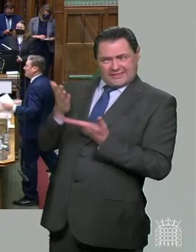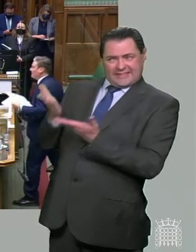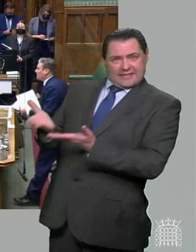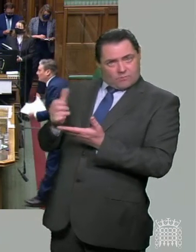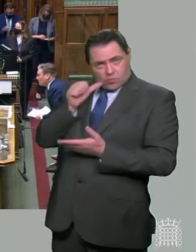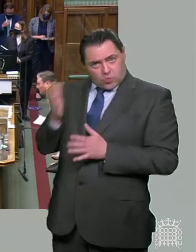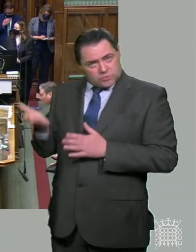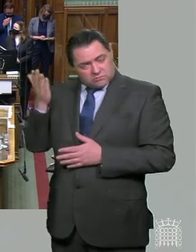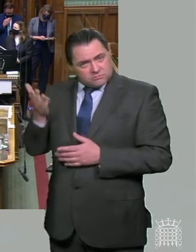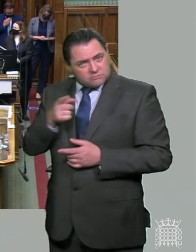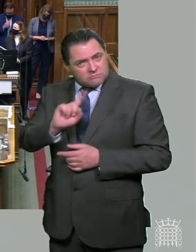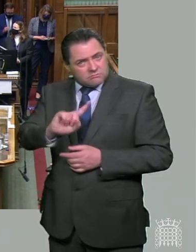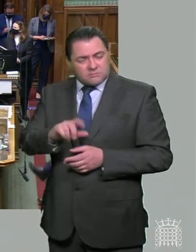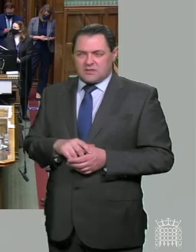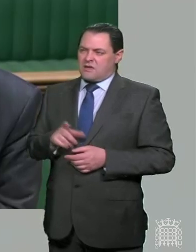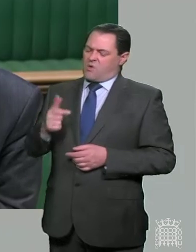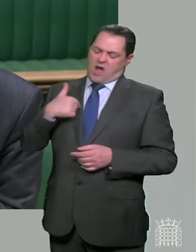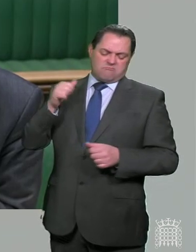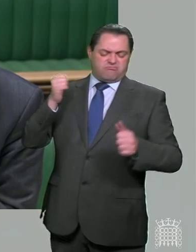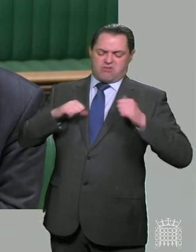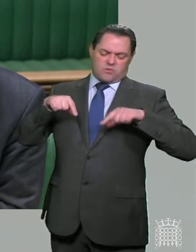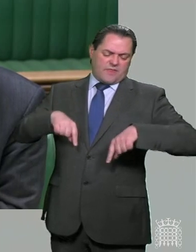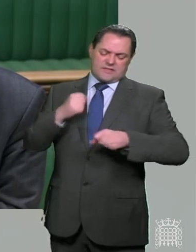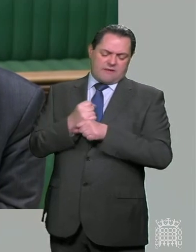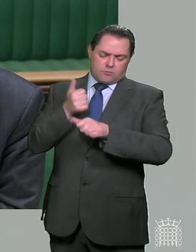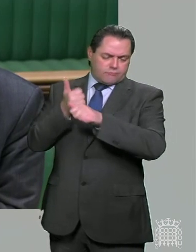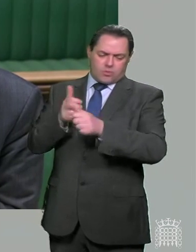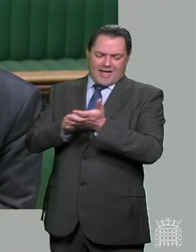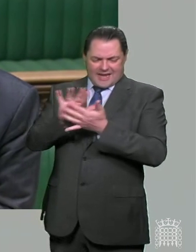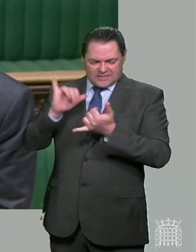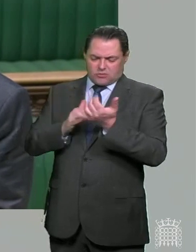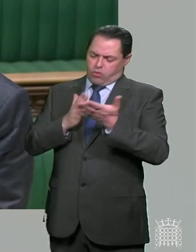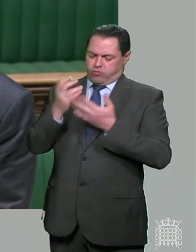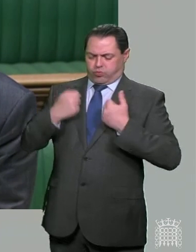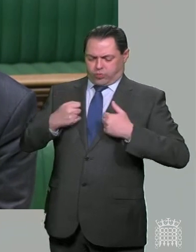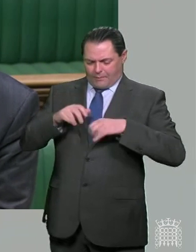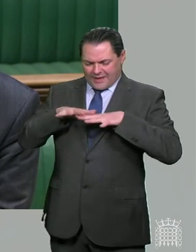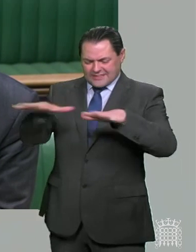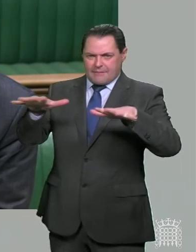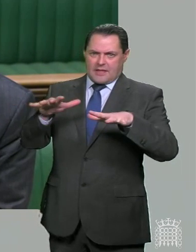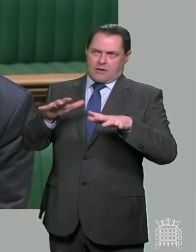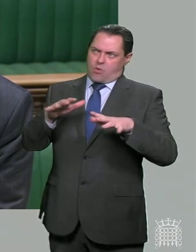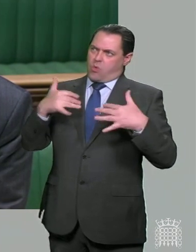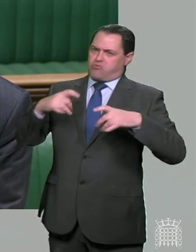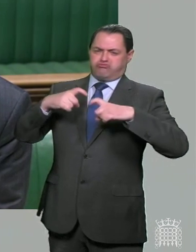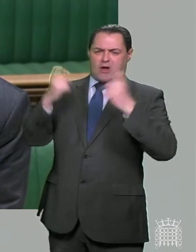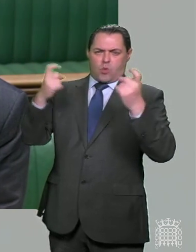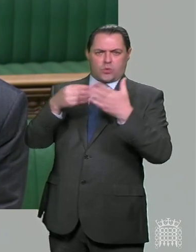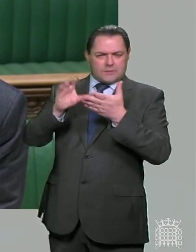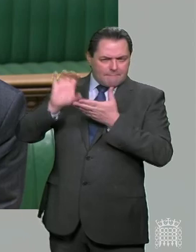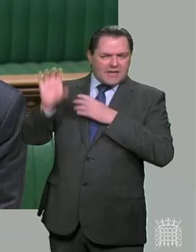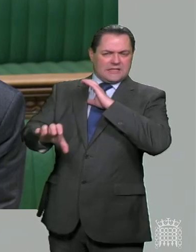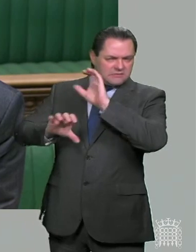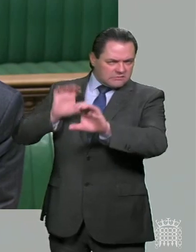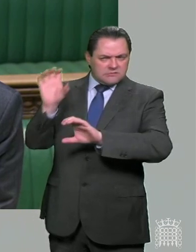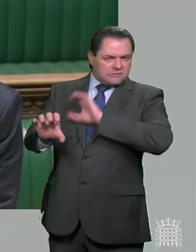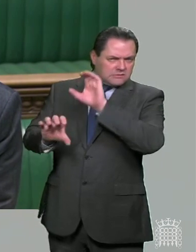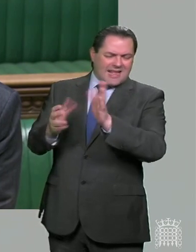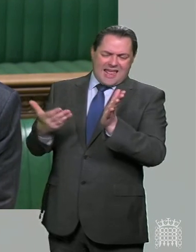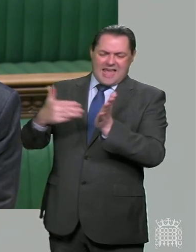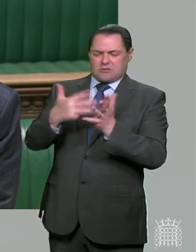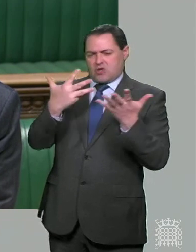I am proud of what this Government have done to support the NHS throughout the pandemic with record investment of another £92 billion.